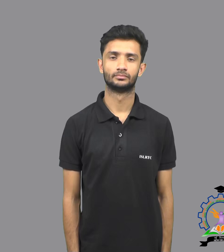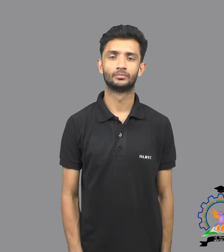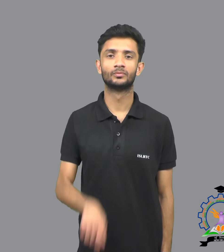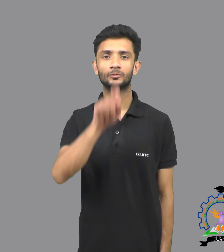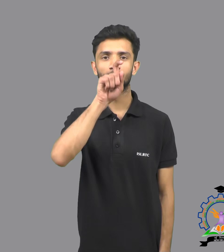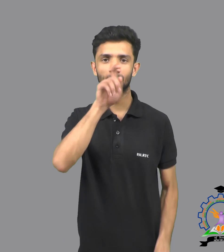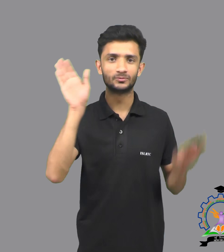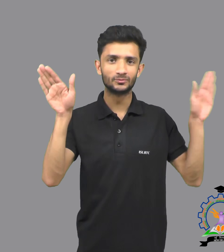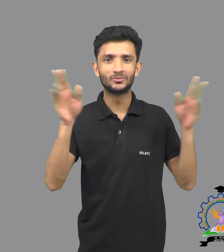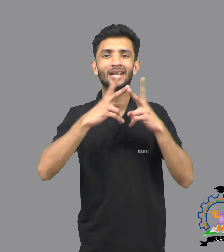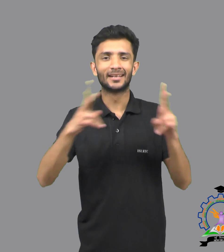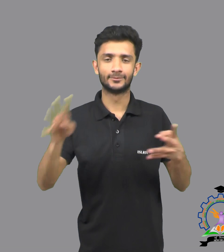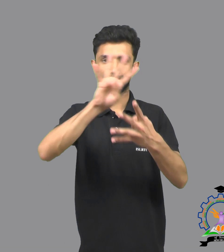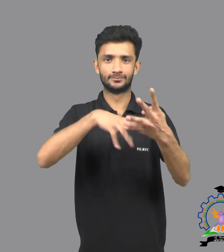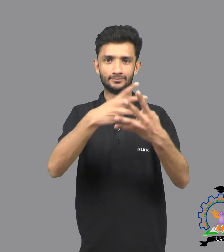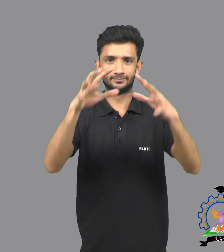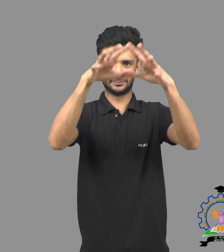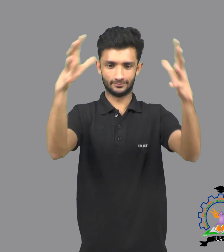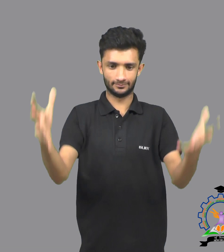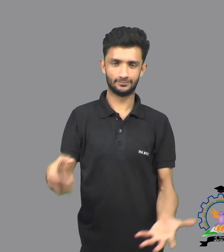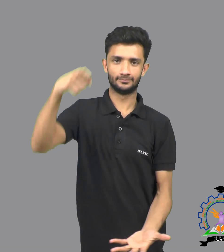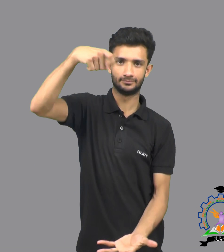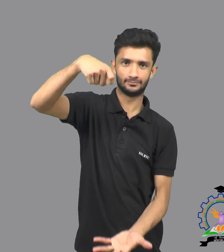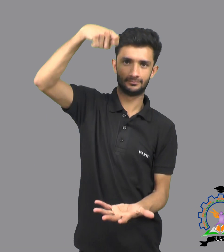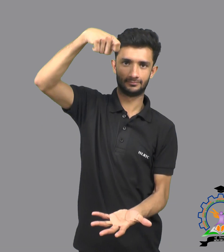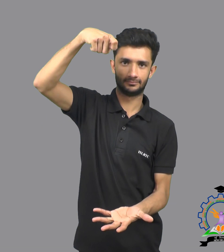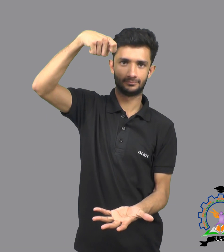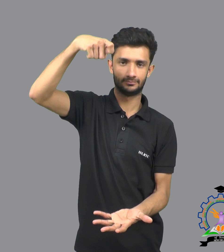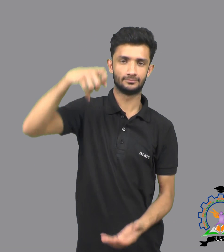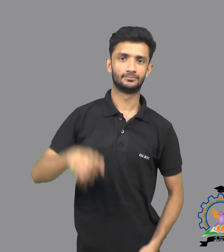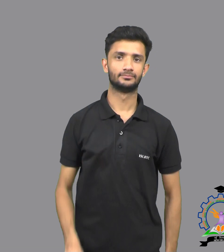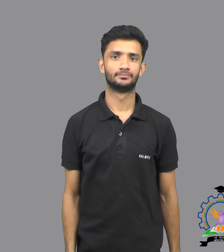Cage